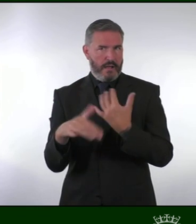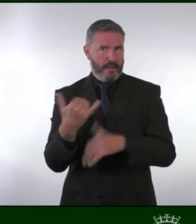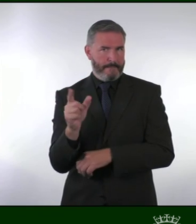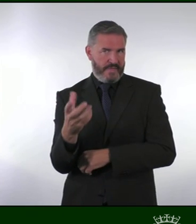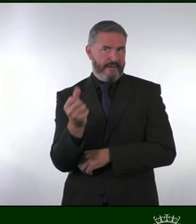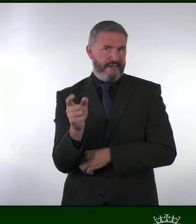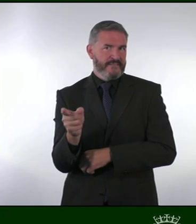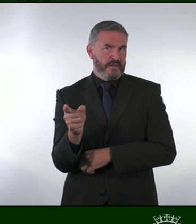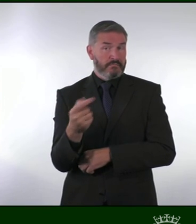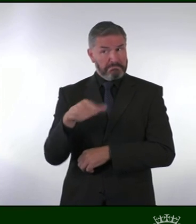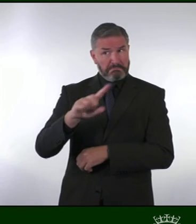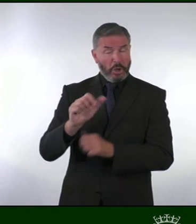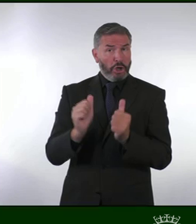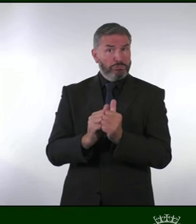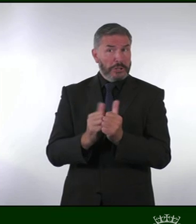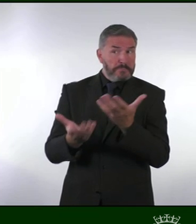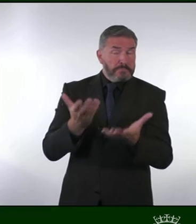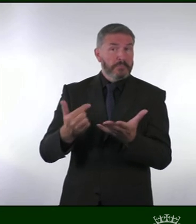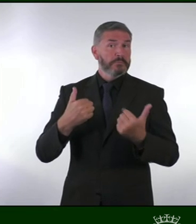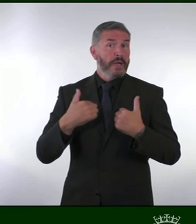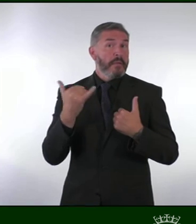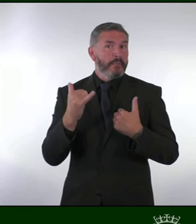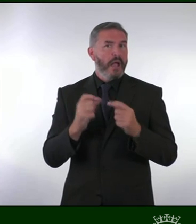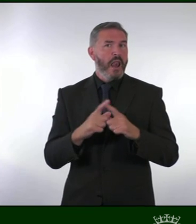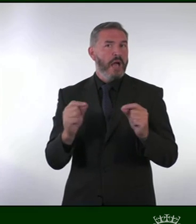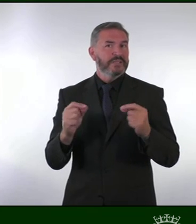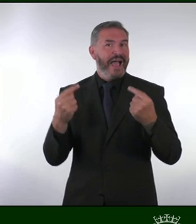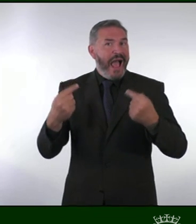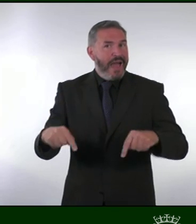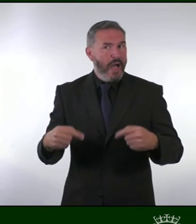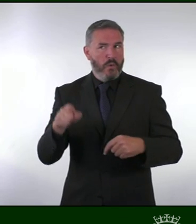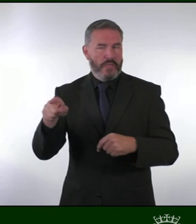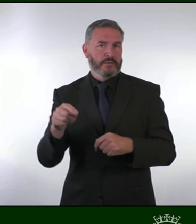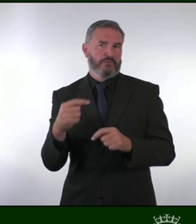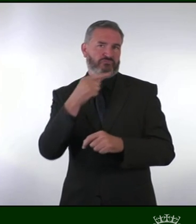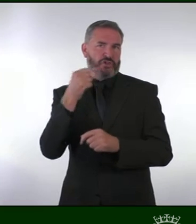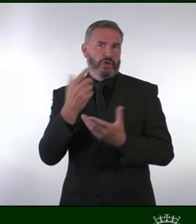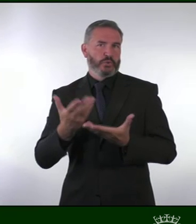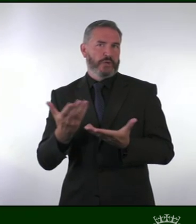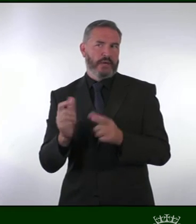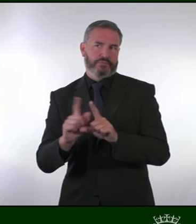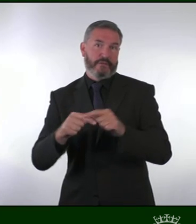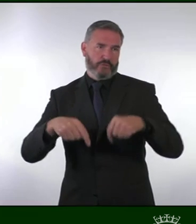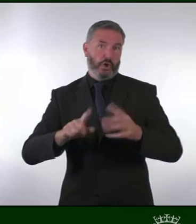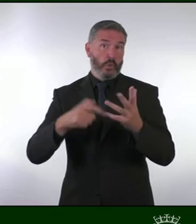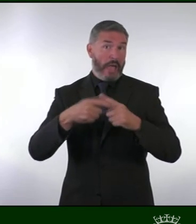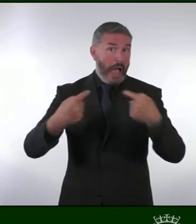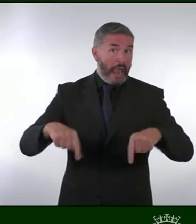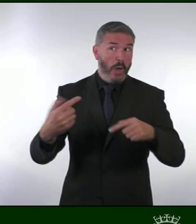Does the Prime Minister agree that it is time to look again at the licensing for Russia Today to operate in the UK?